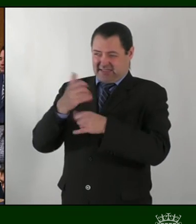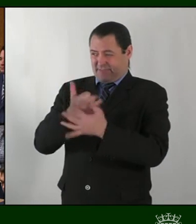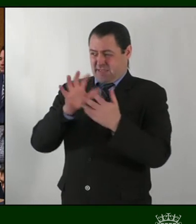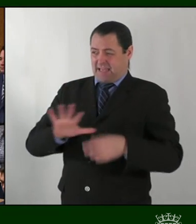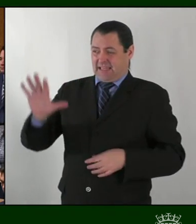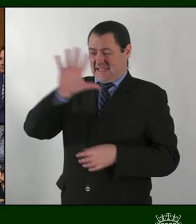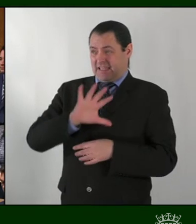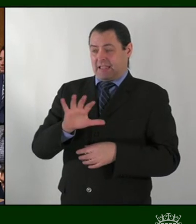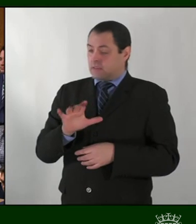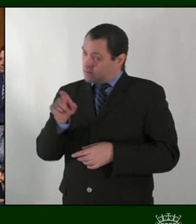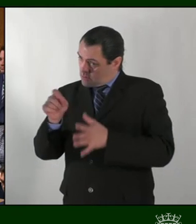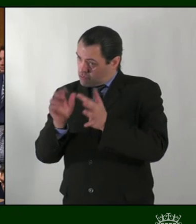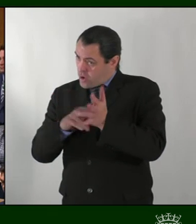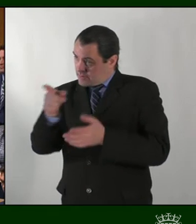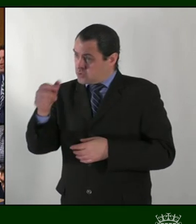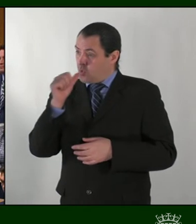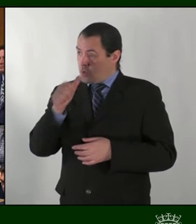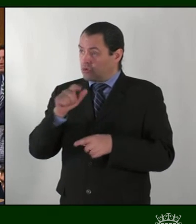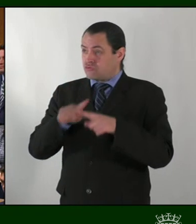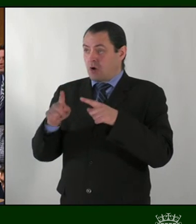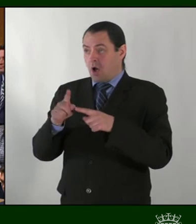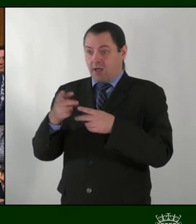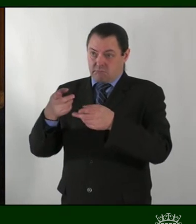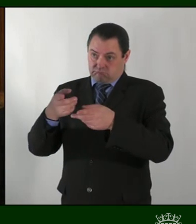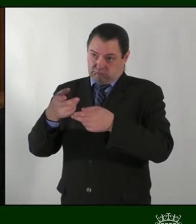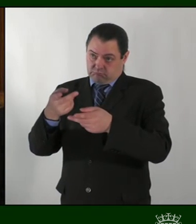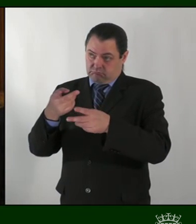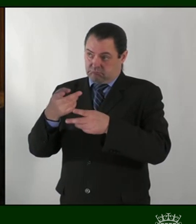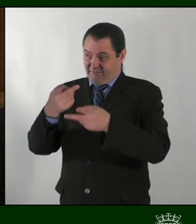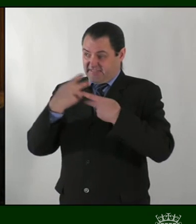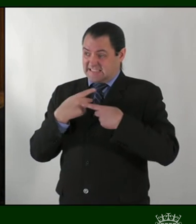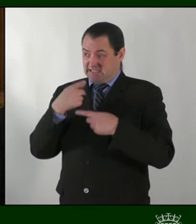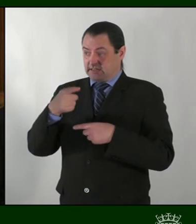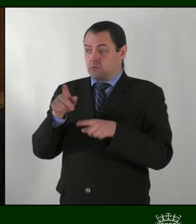Will my right honourable Friend the Prime Minister seek to find time to visit my constituency?